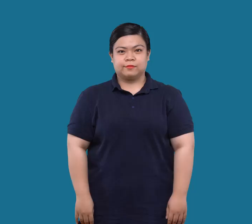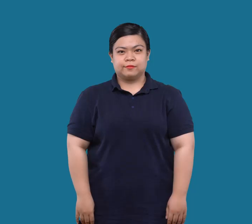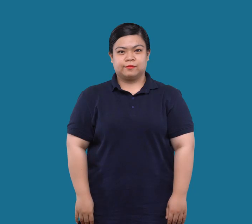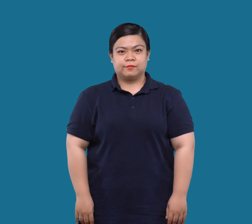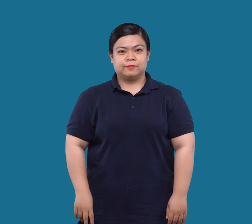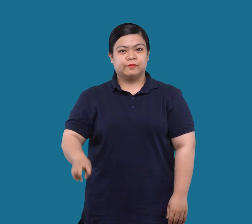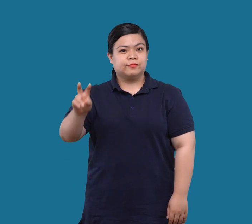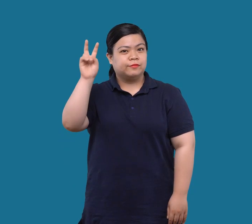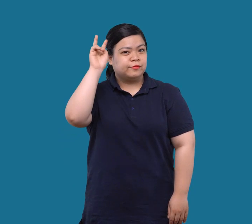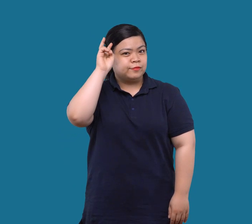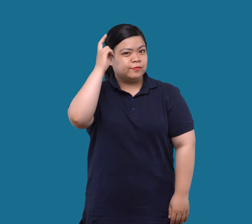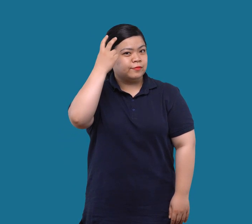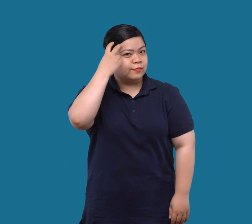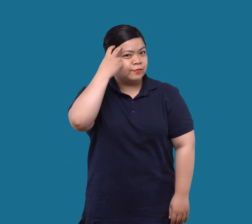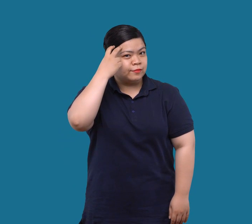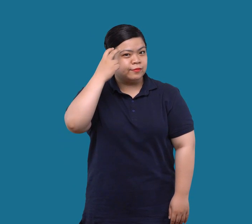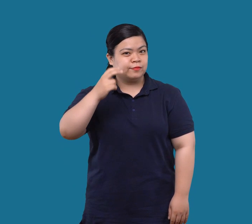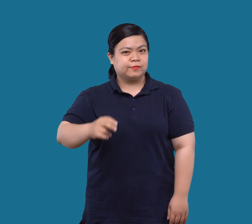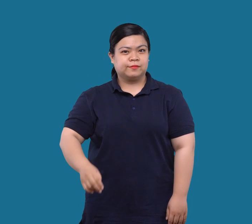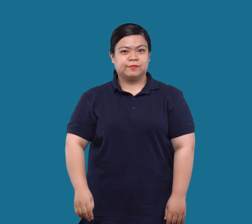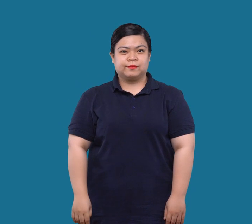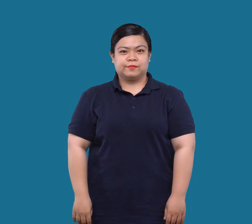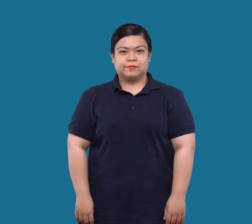chính phủ